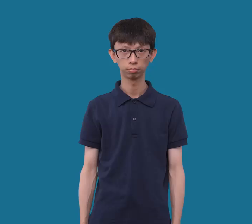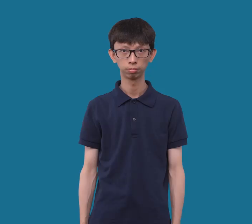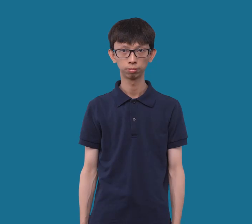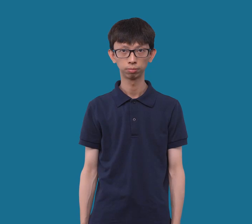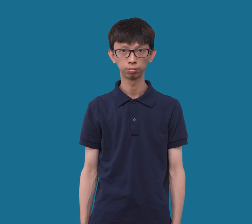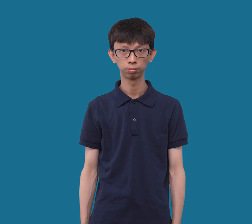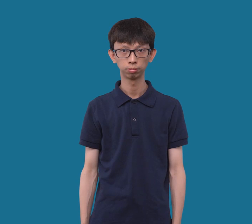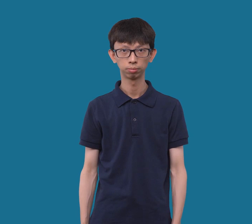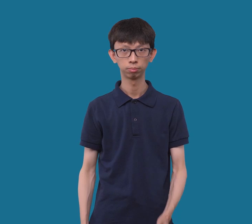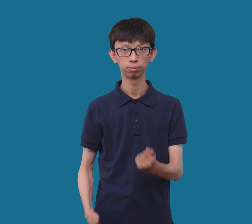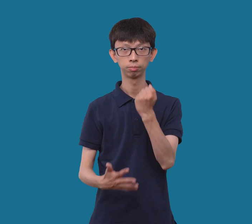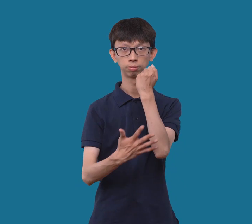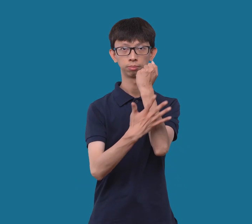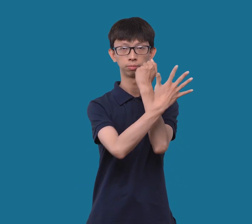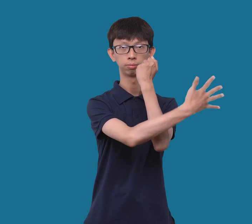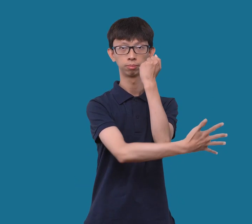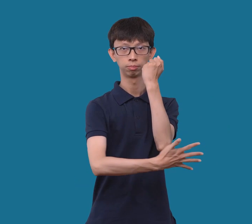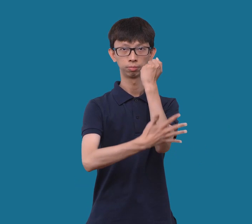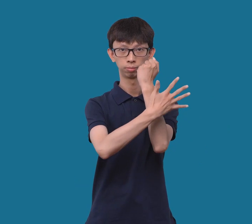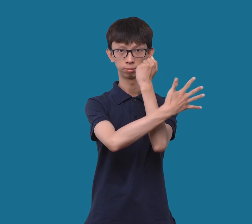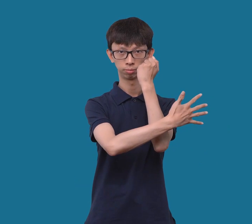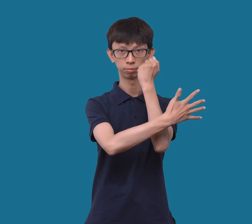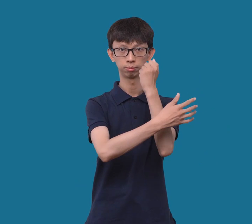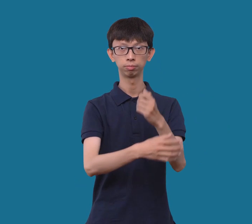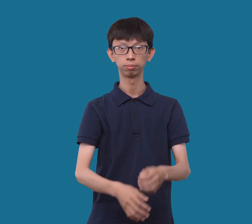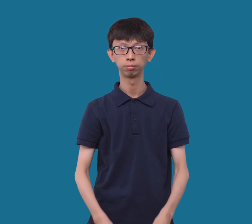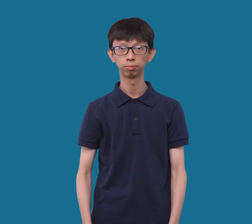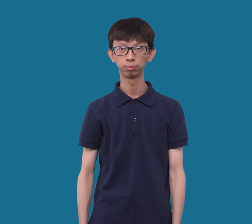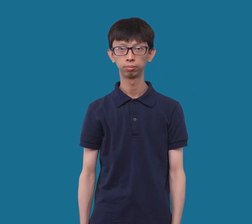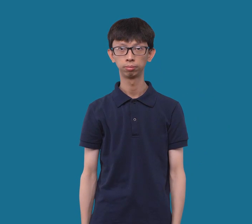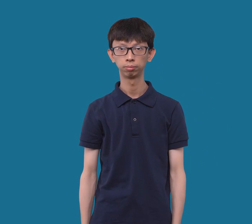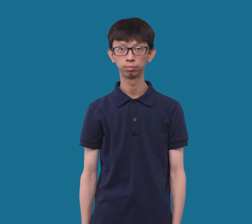biển đông